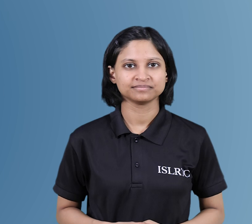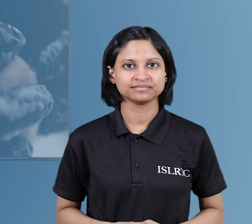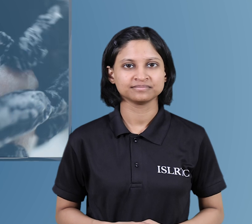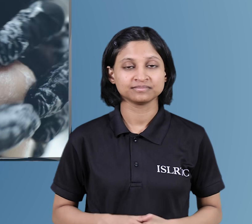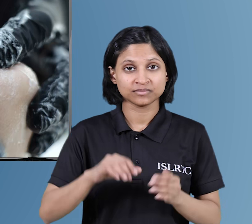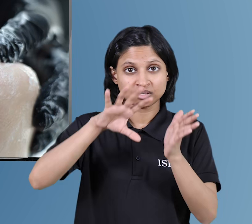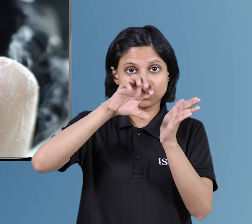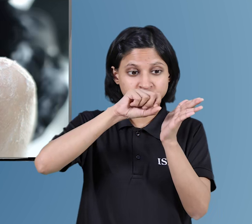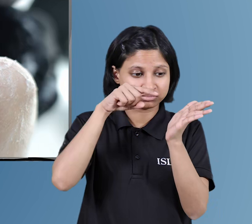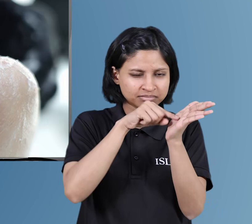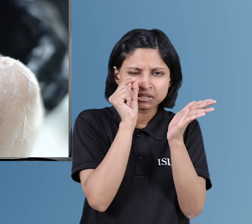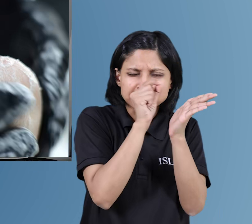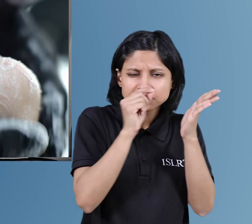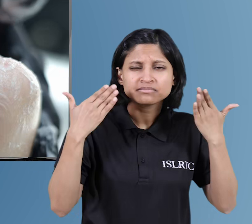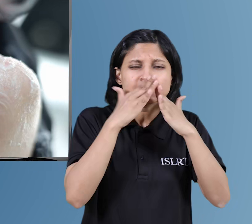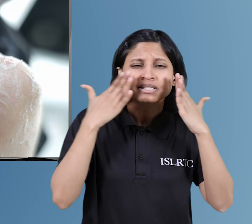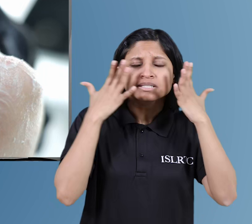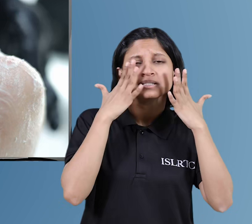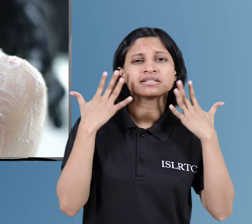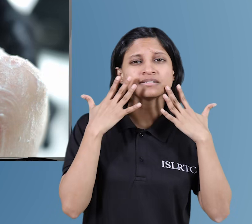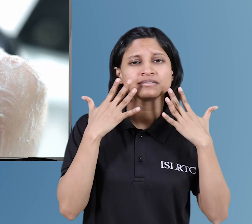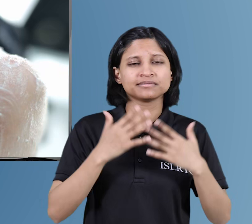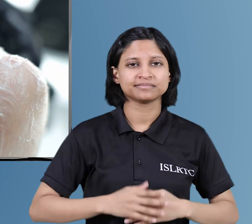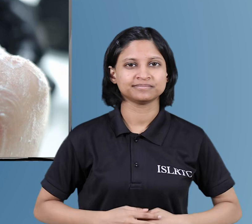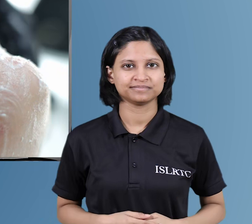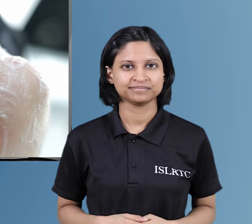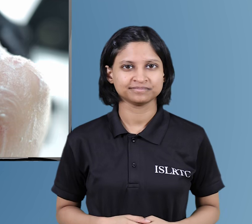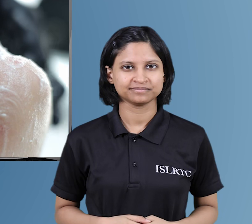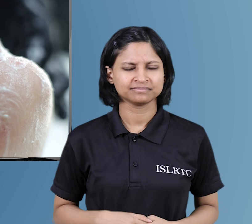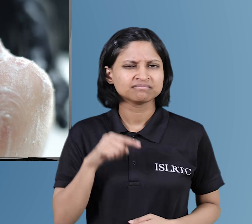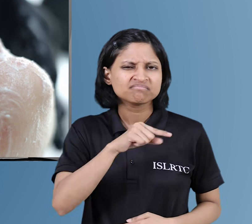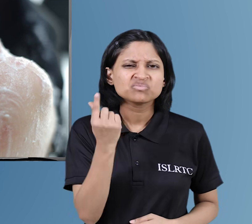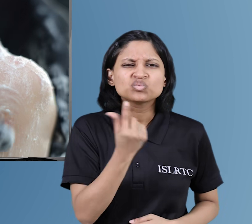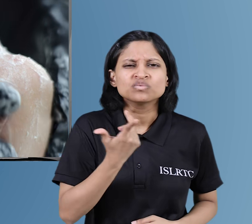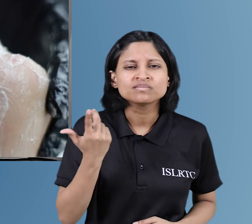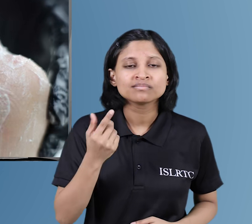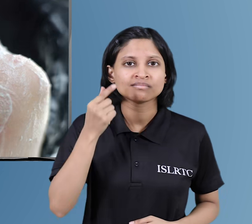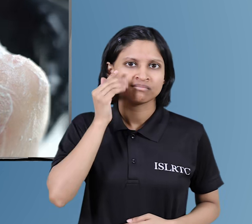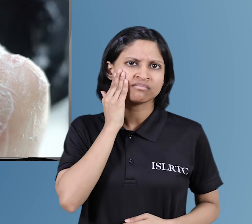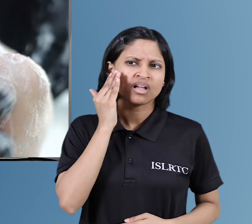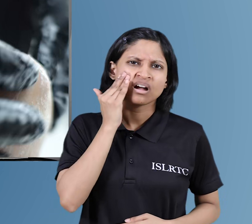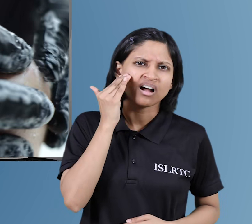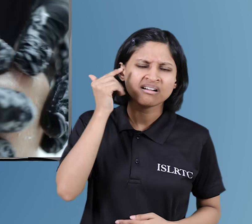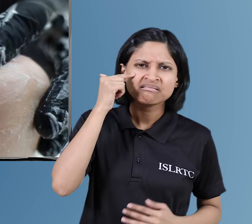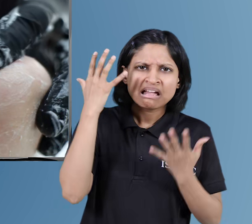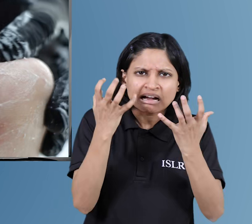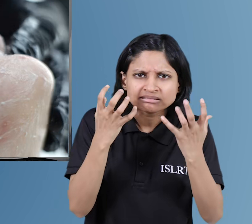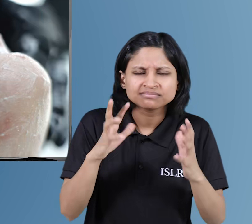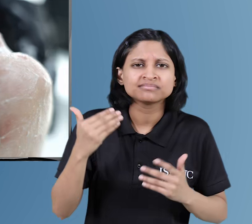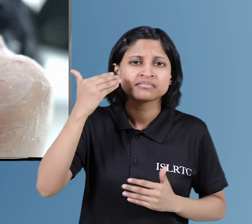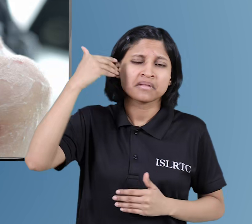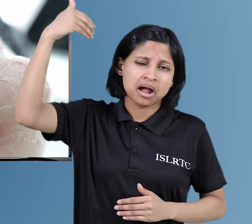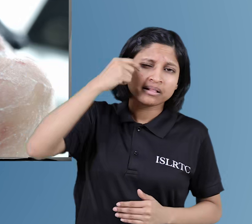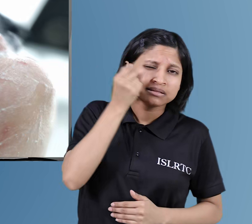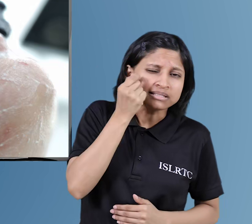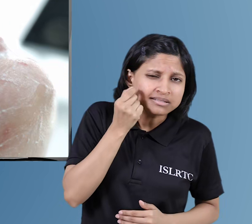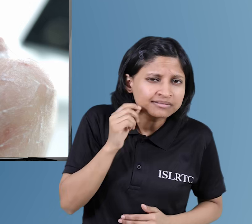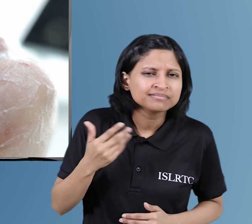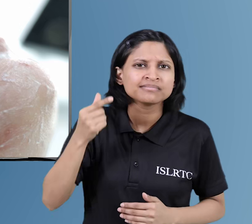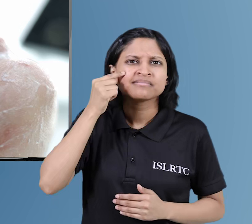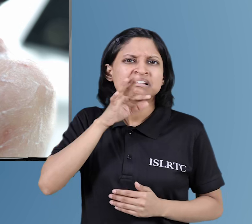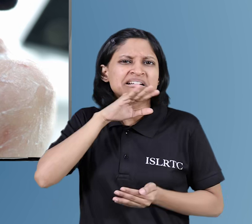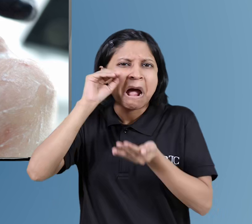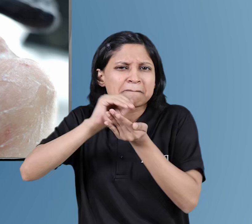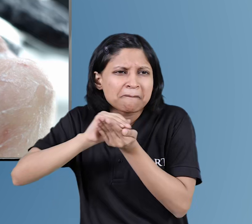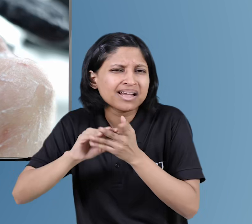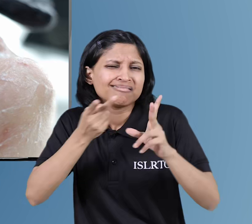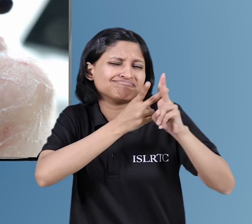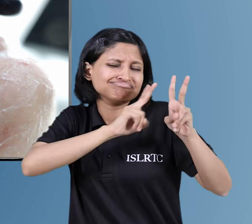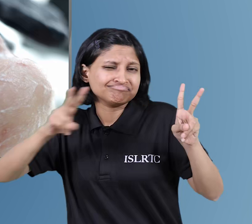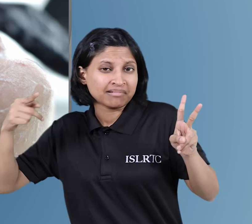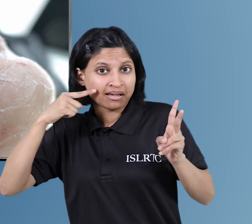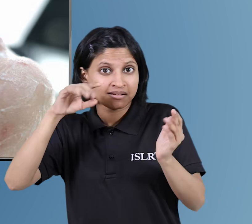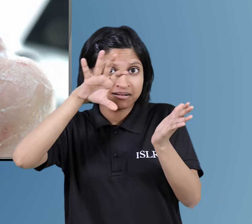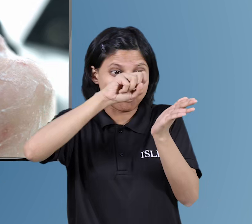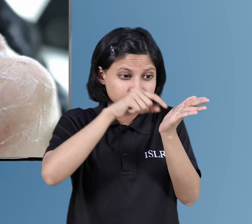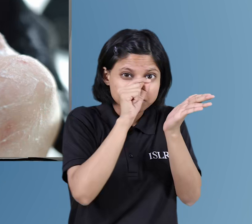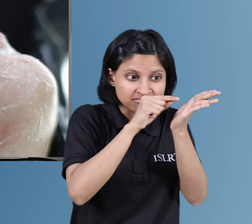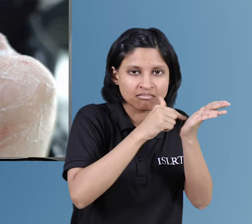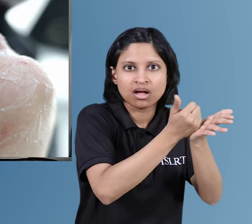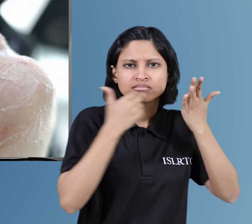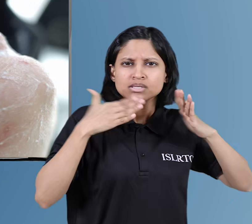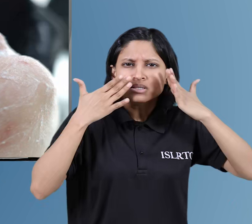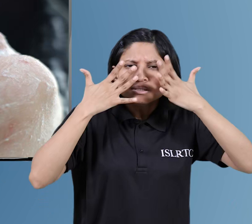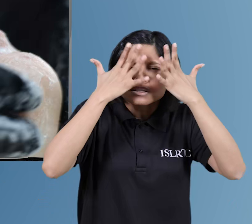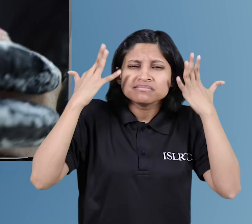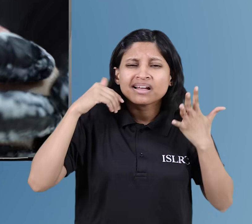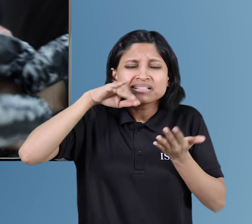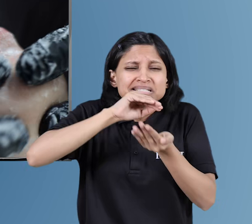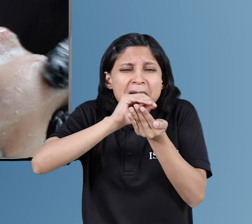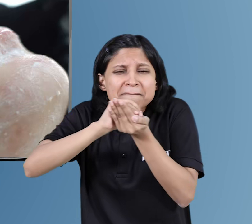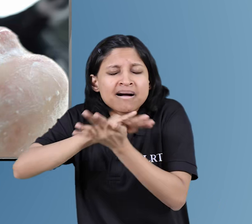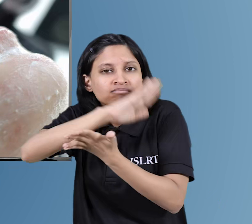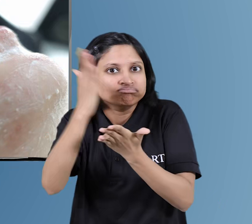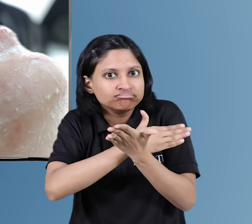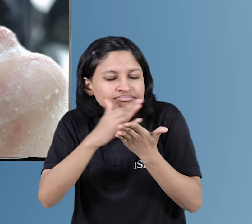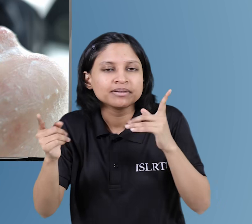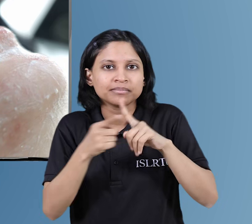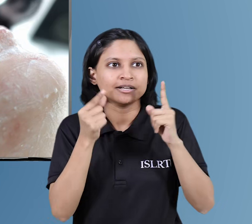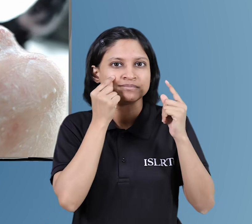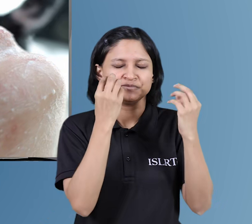Face scrub A face scrub is an exfoliating product that helps remove dead skin cells, dirt and impurities from the face, leaving the skin brighter and smoother.